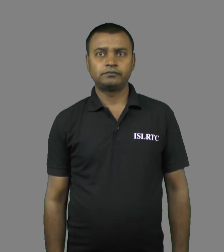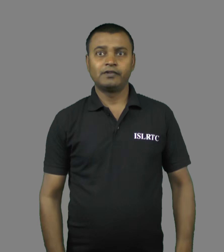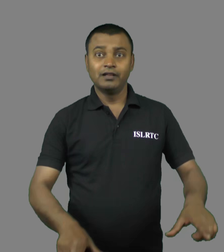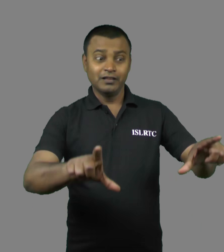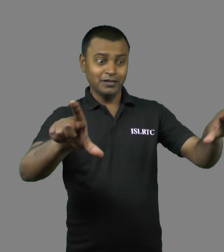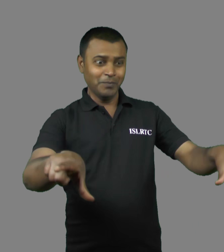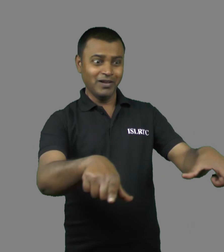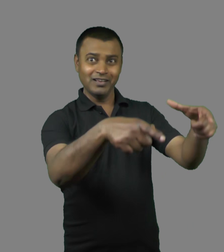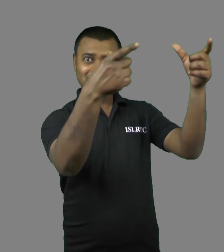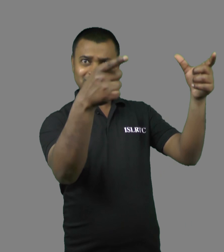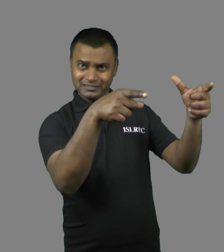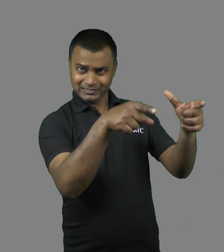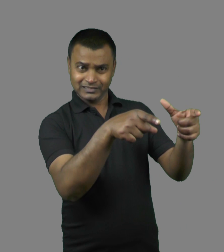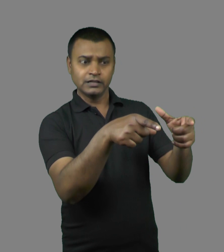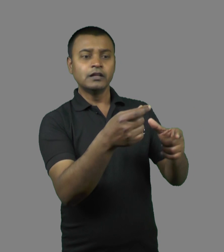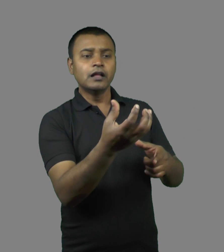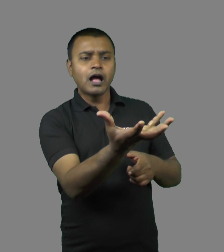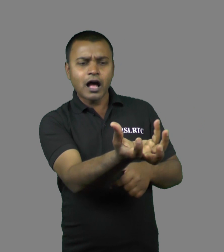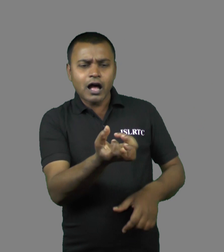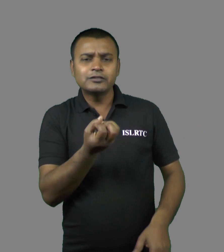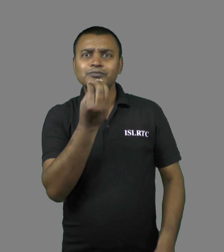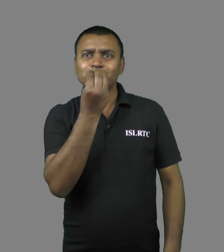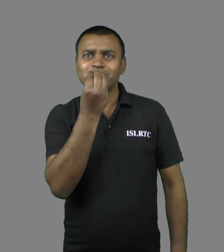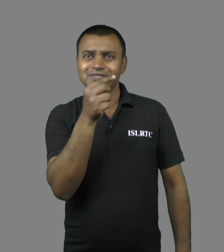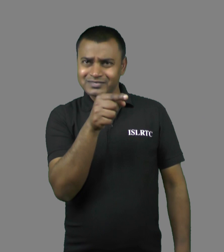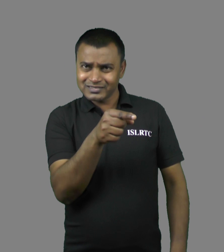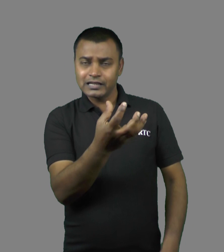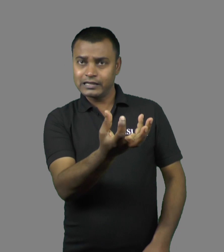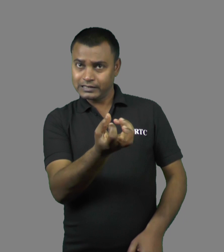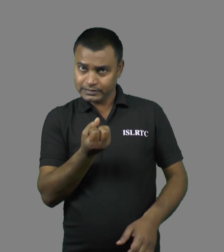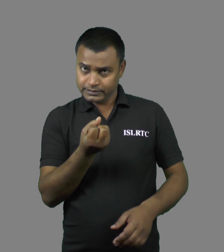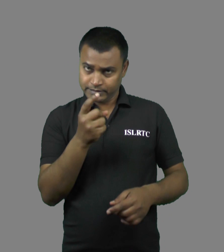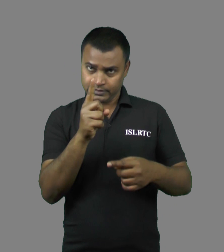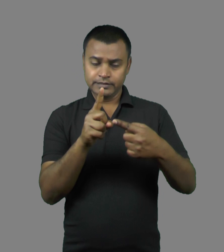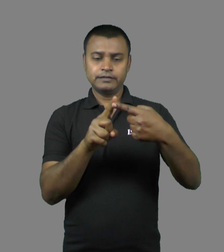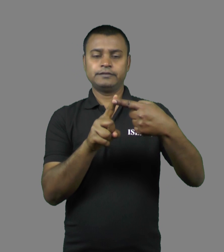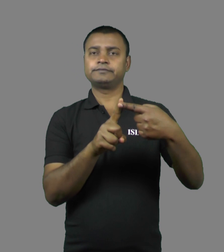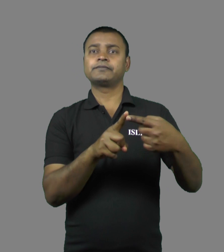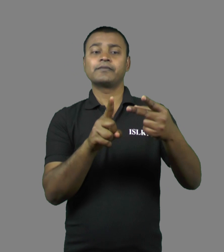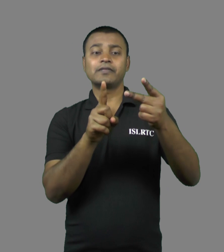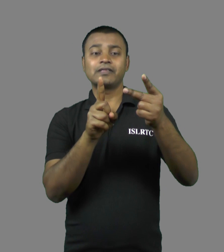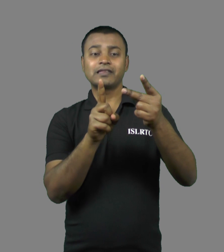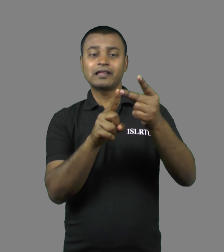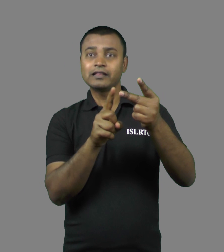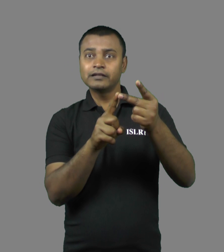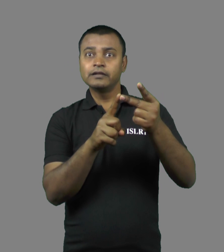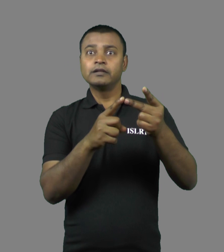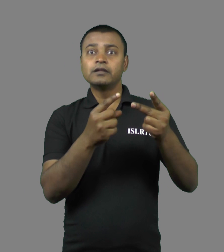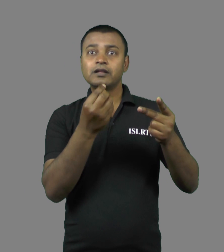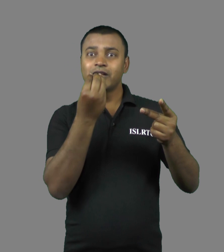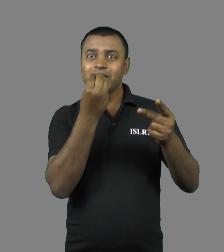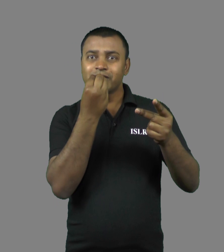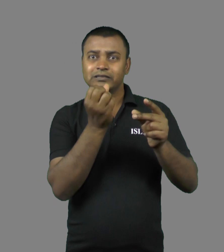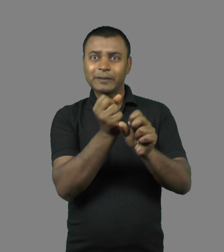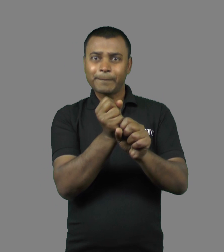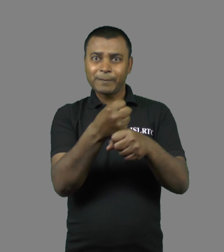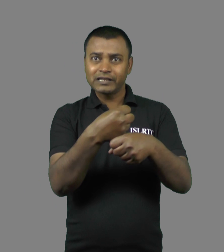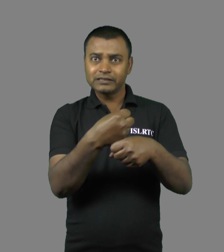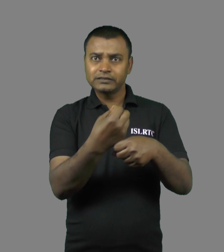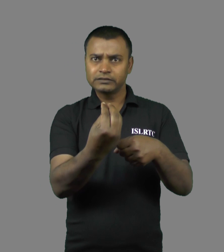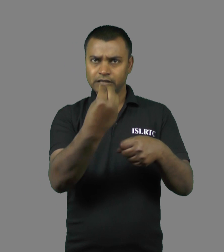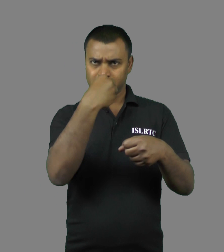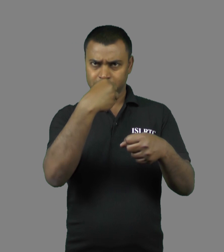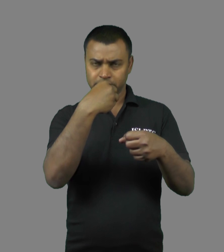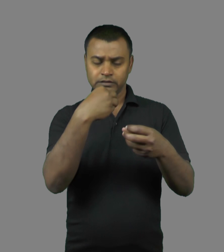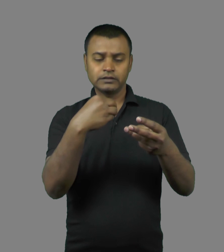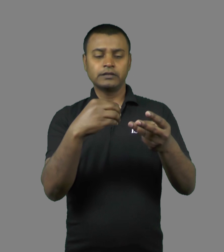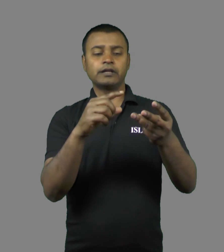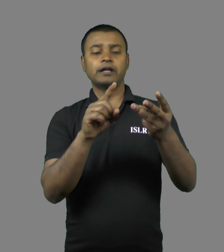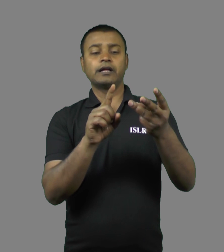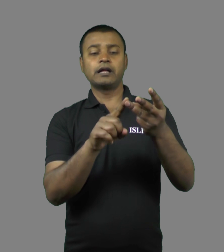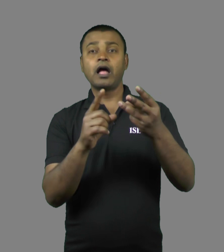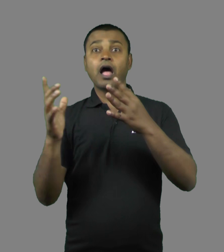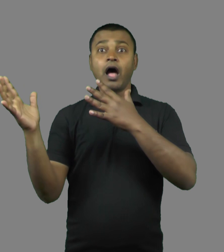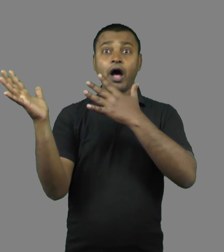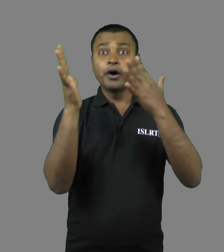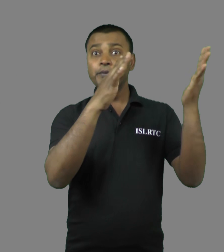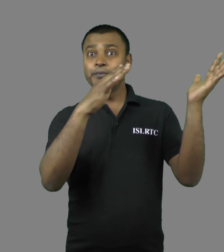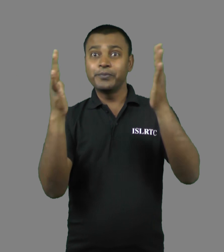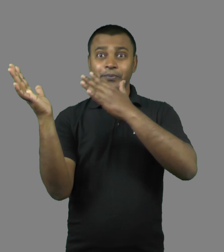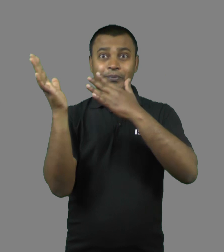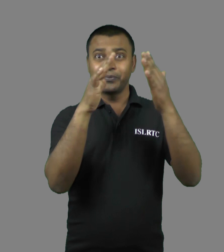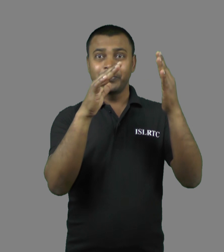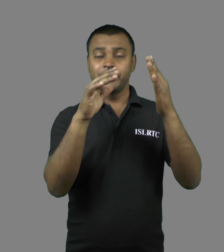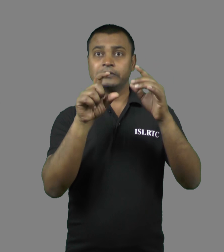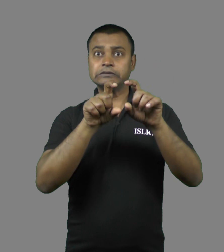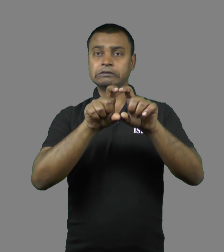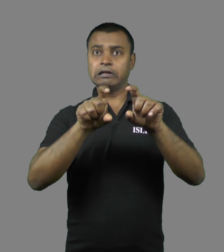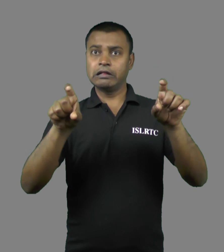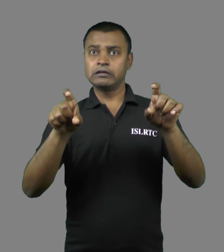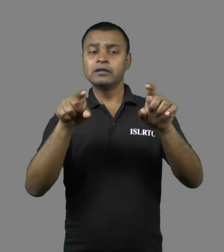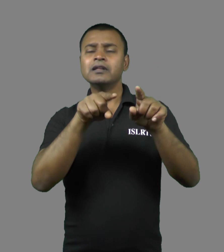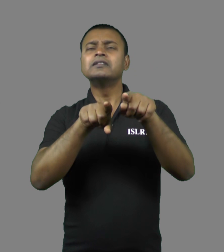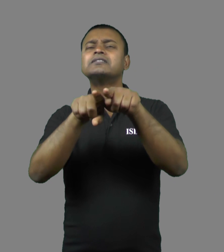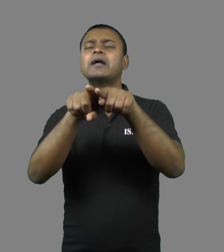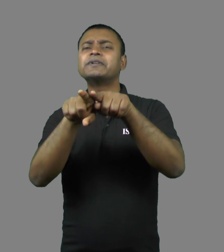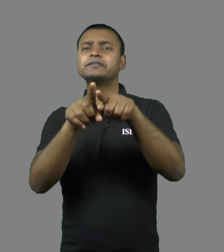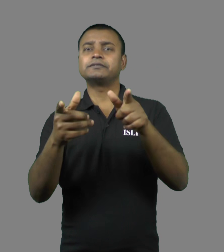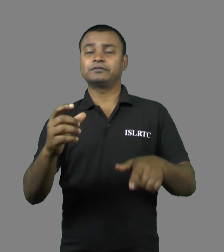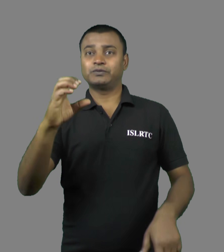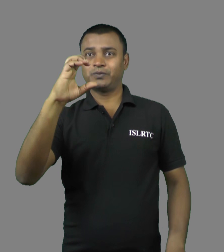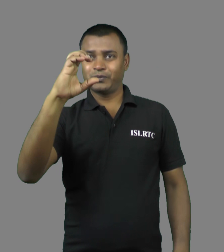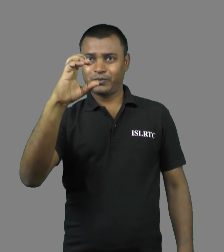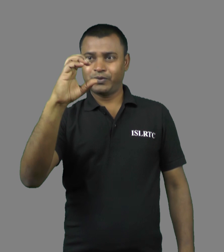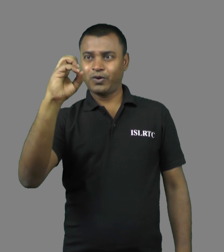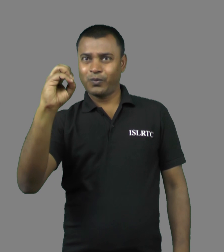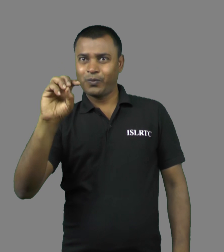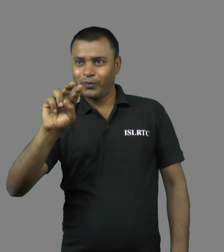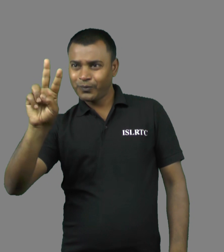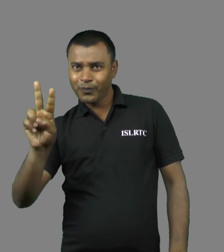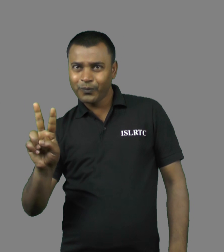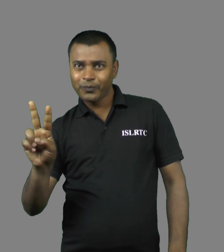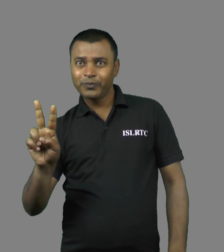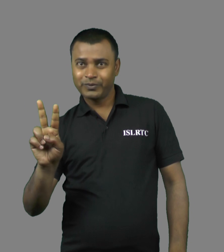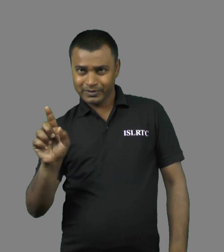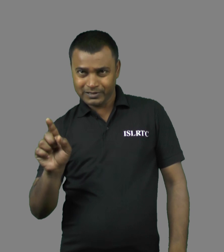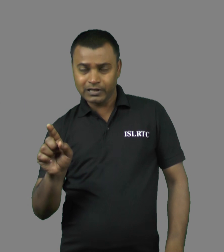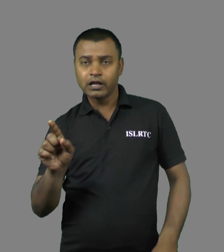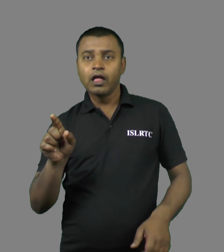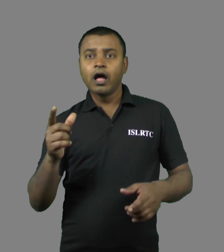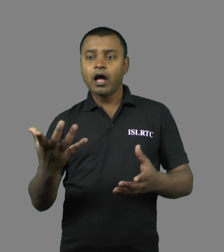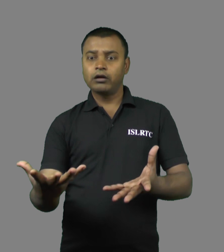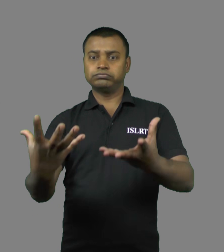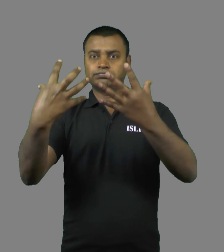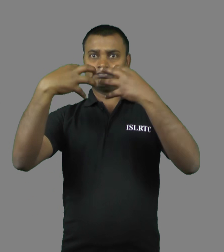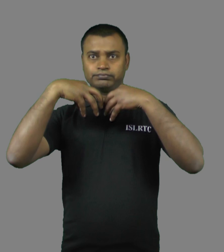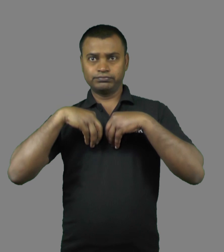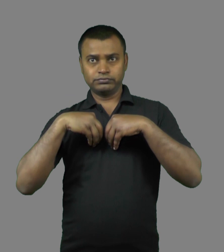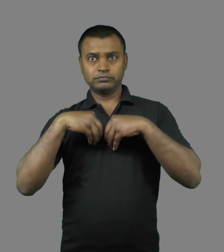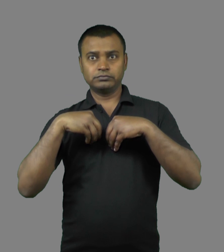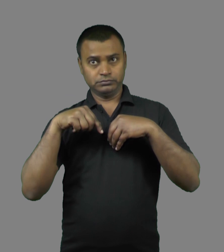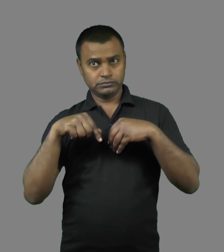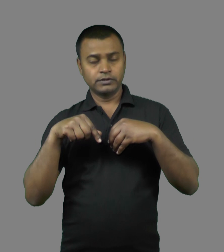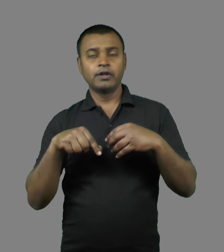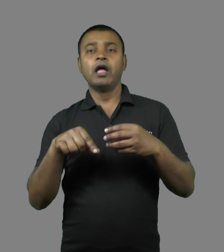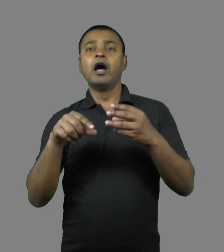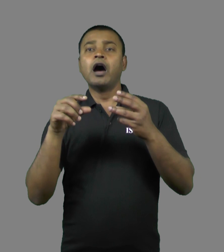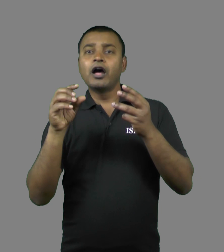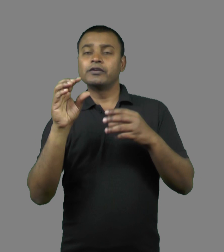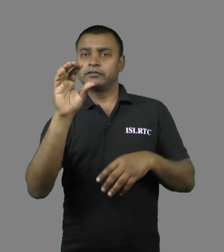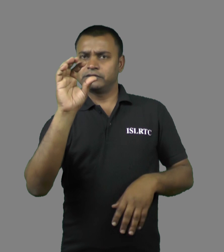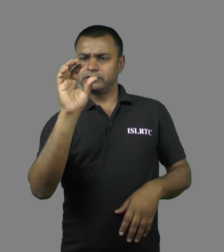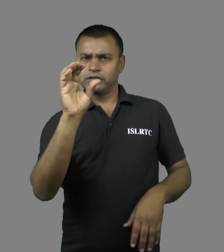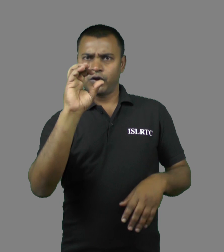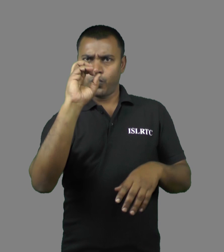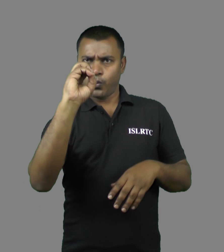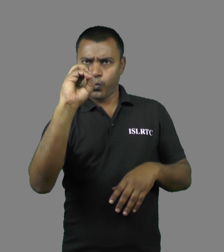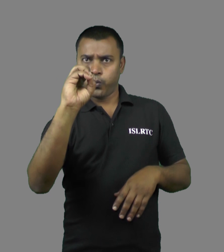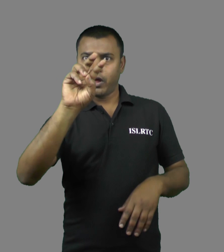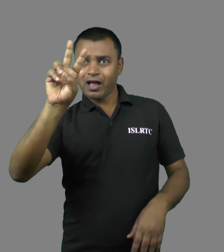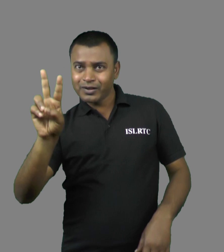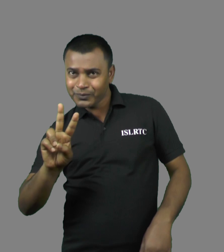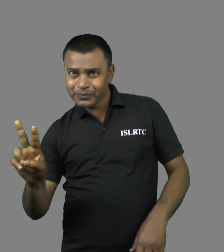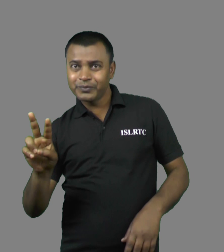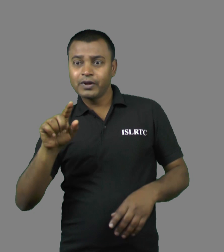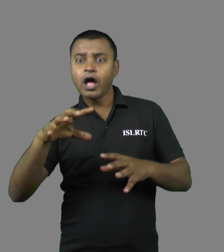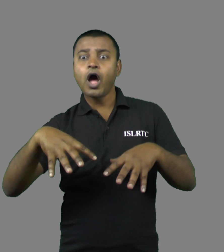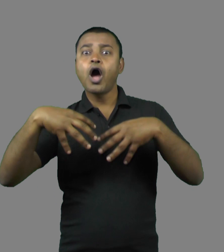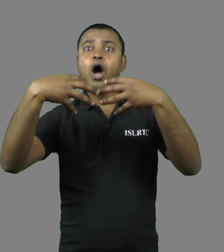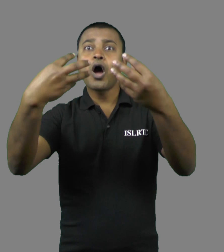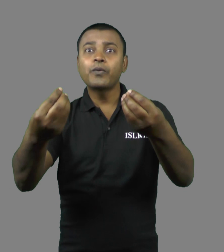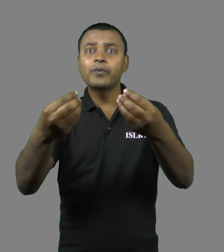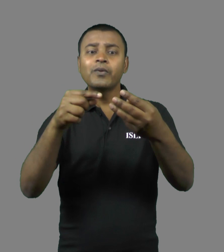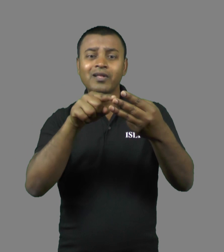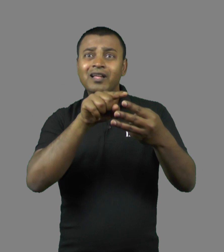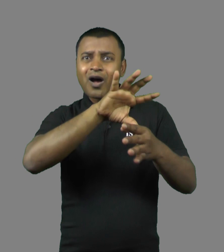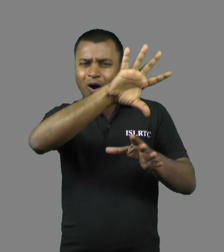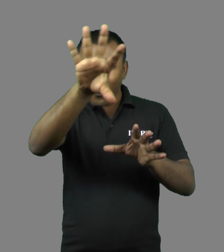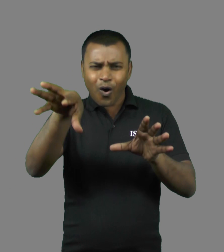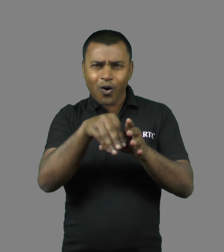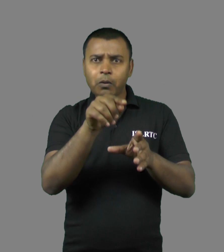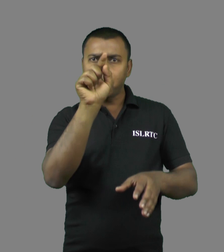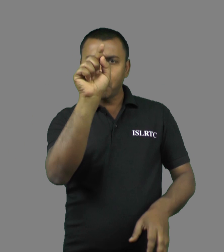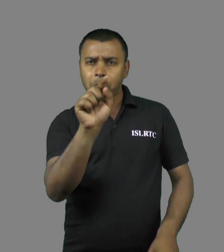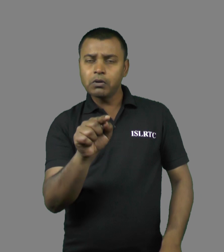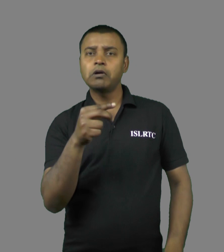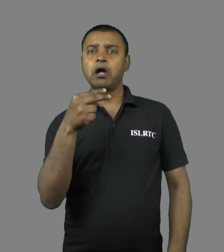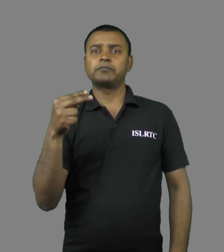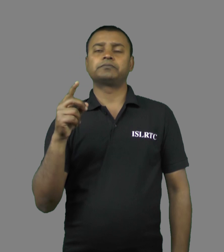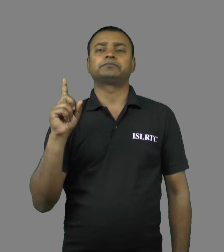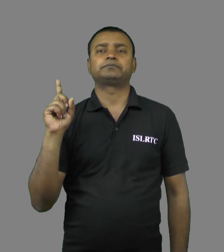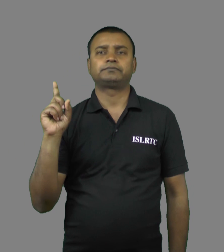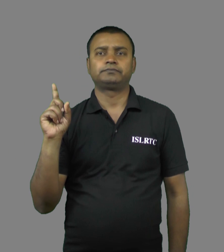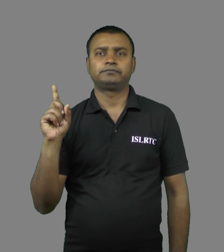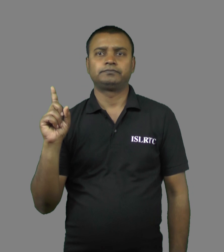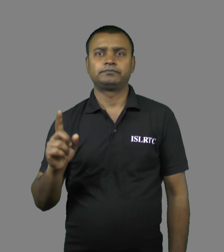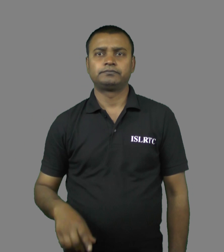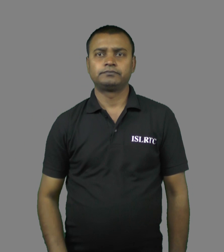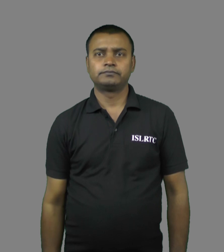Importance of Photosynthesis